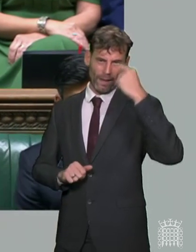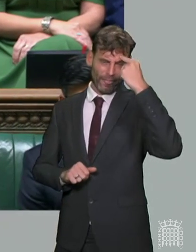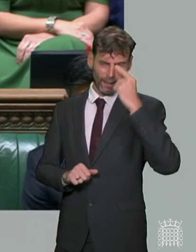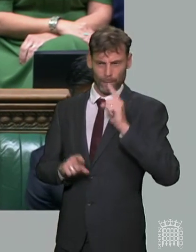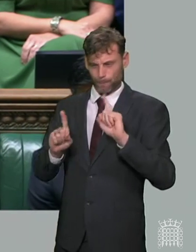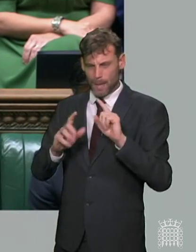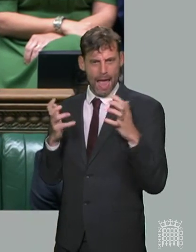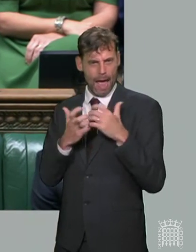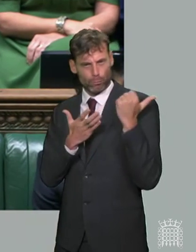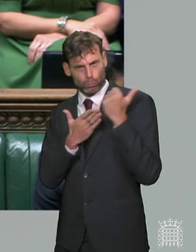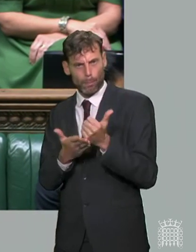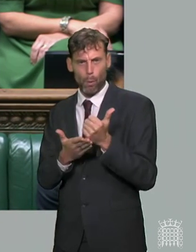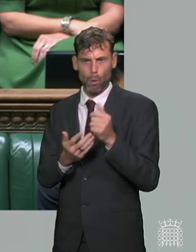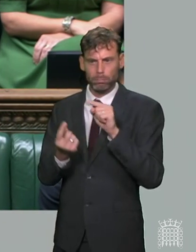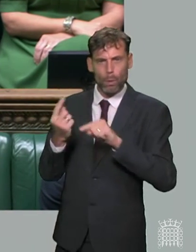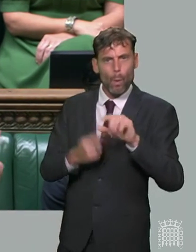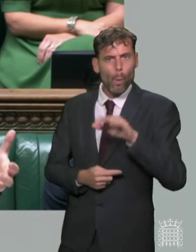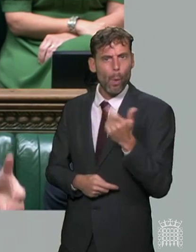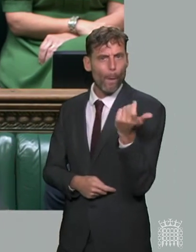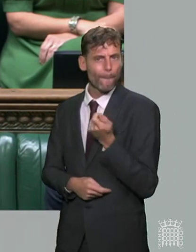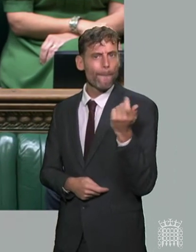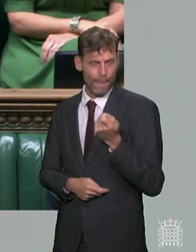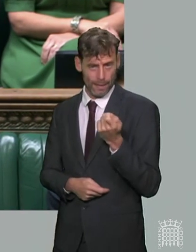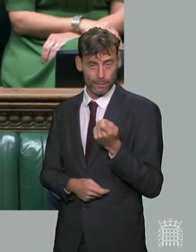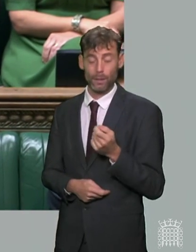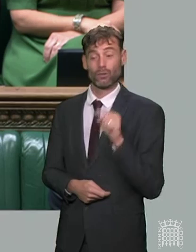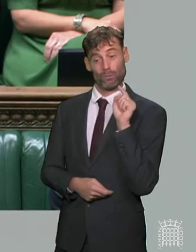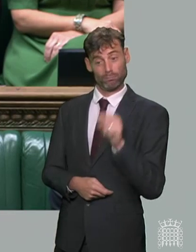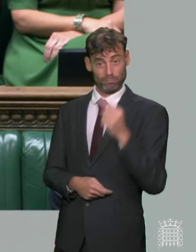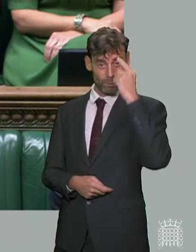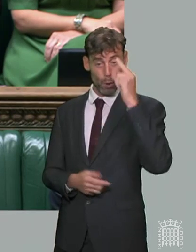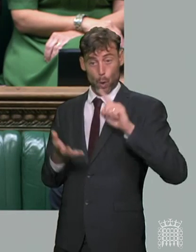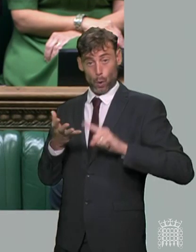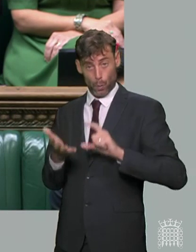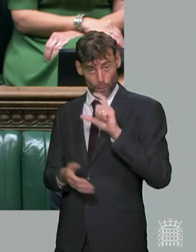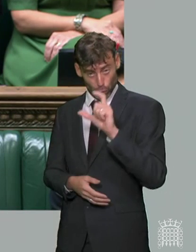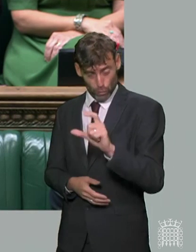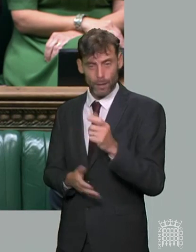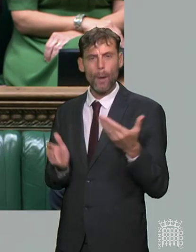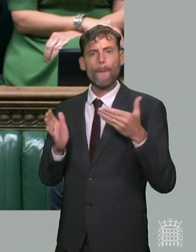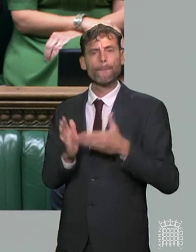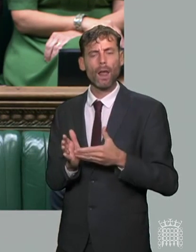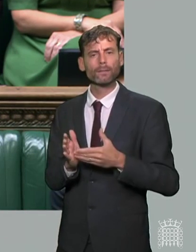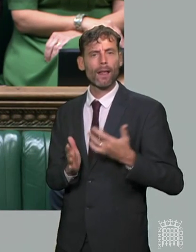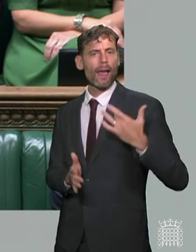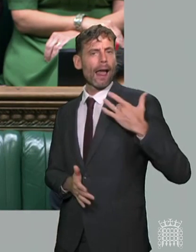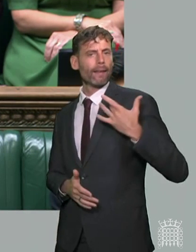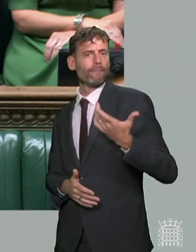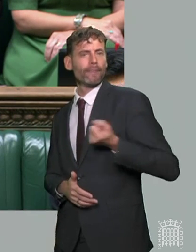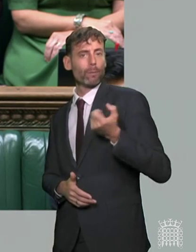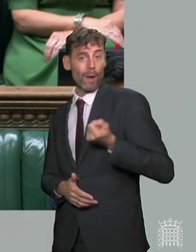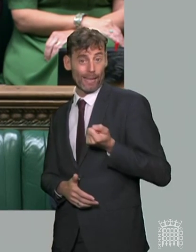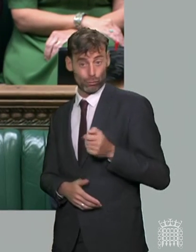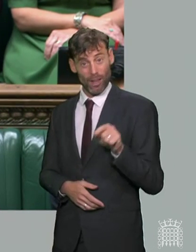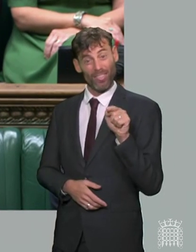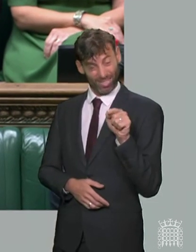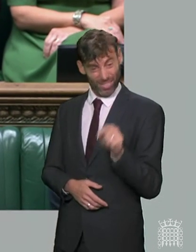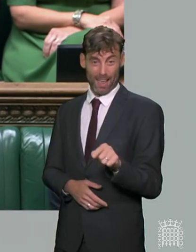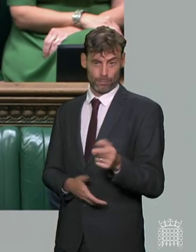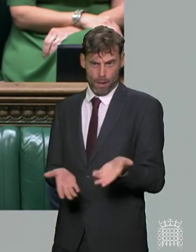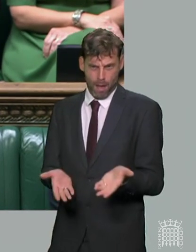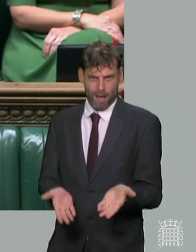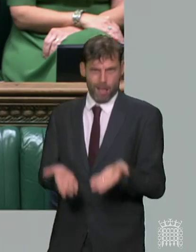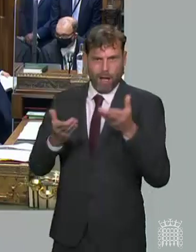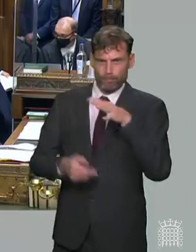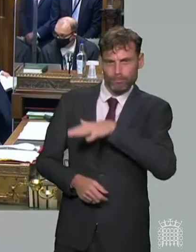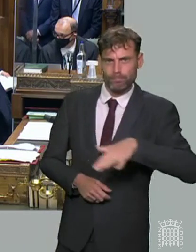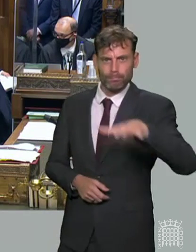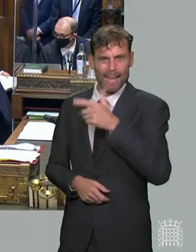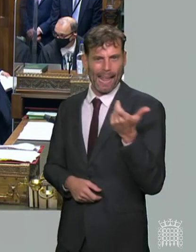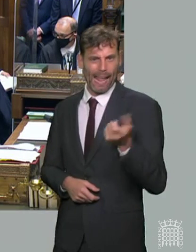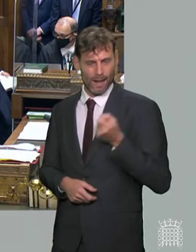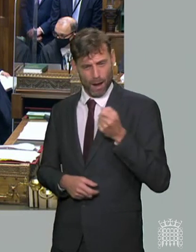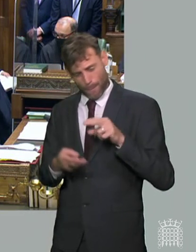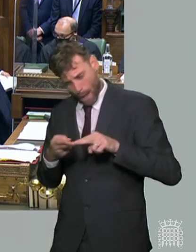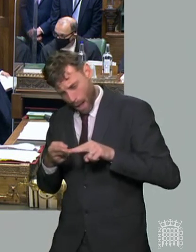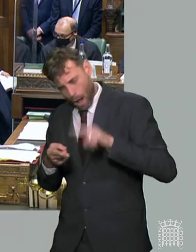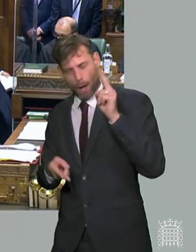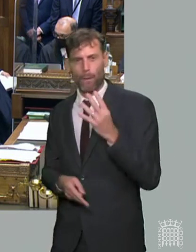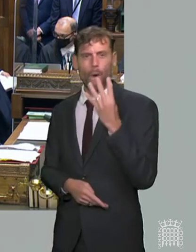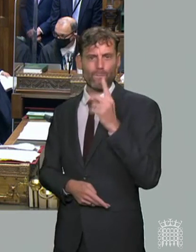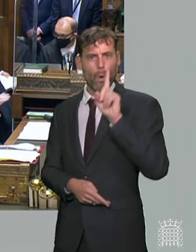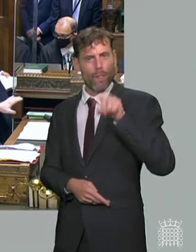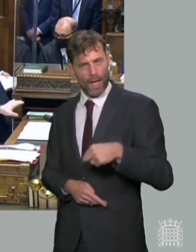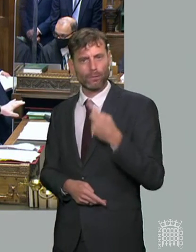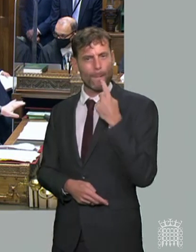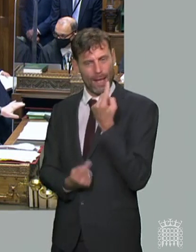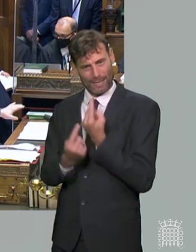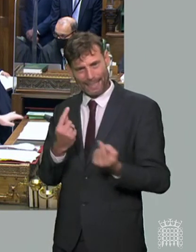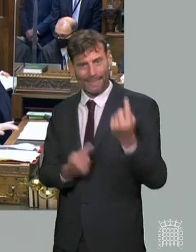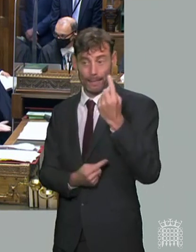It was another Conservative institution, the living wage, that increased the incomes of families on it by £4,000 a head.